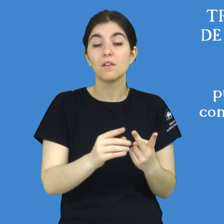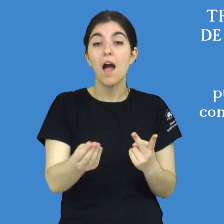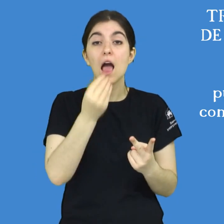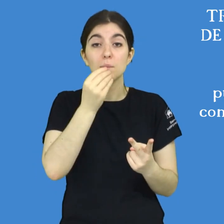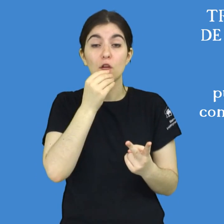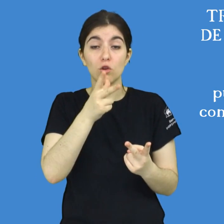comer